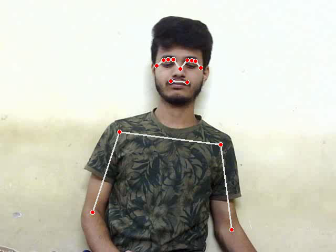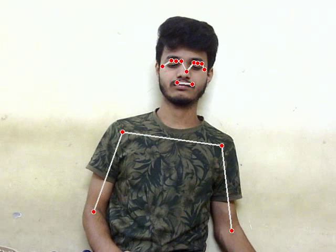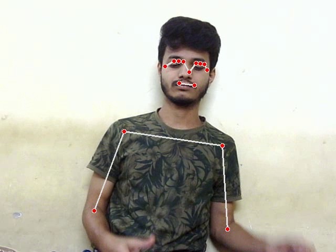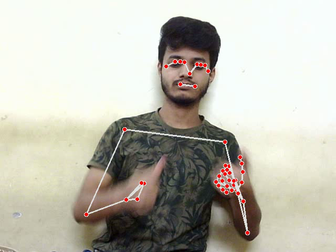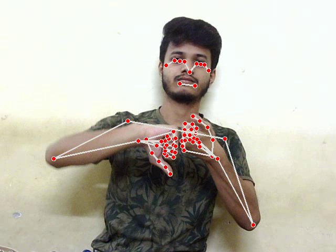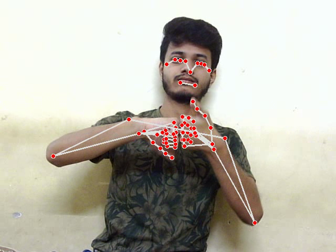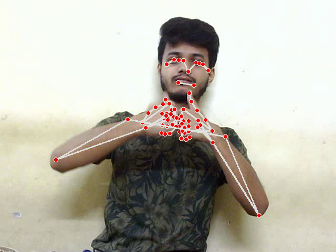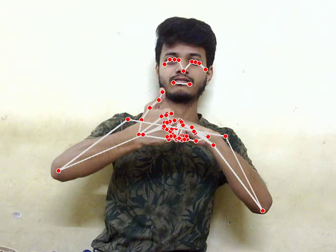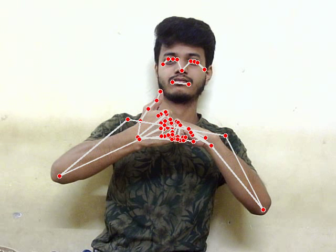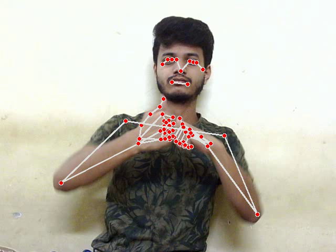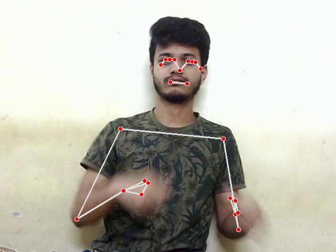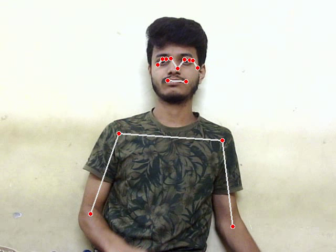how